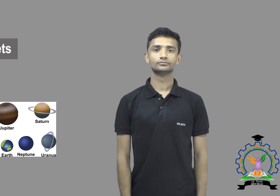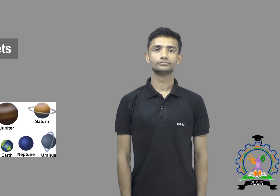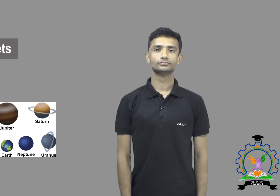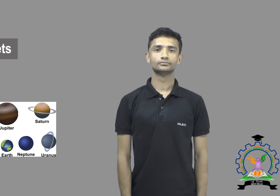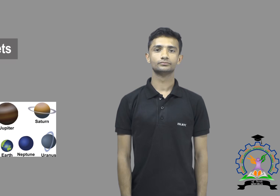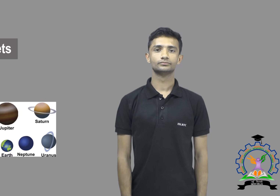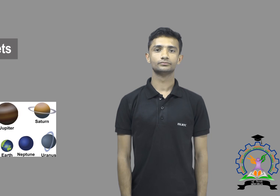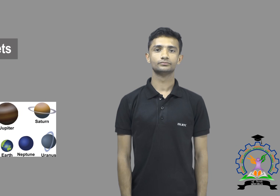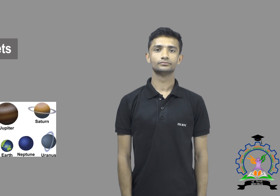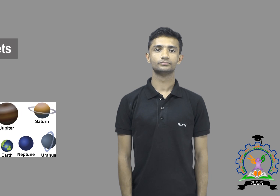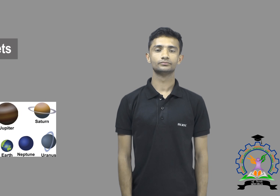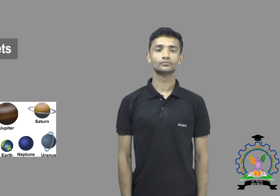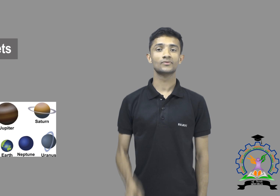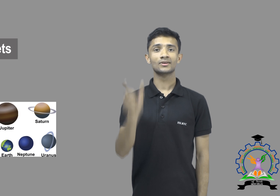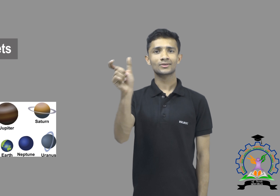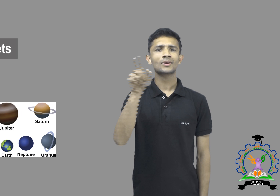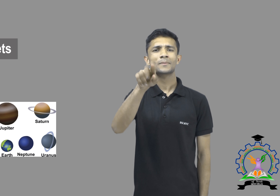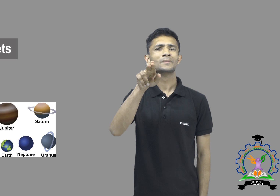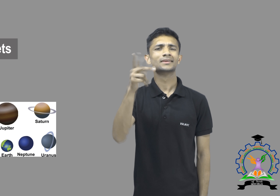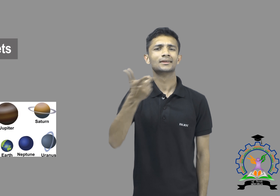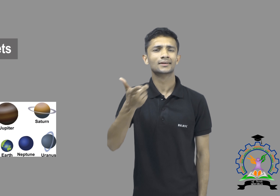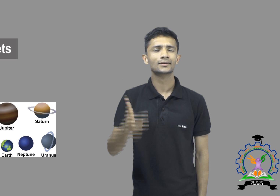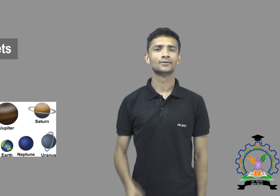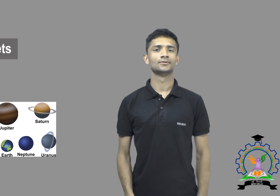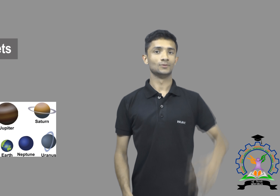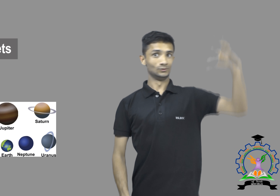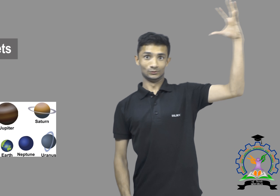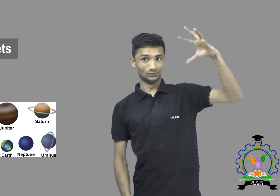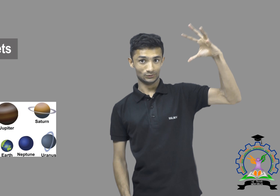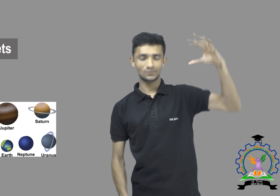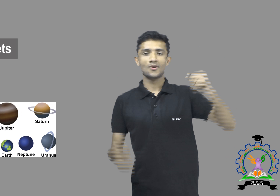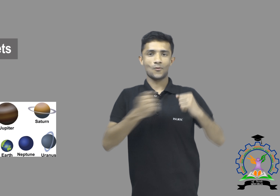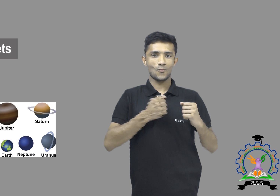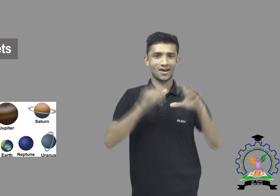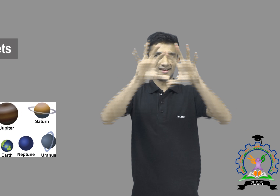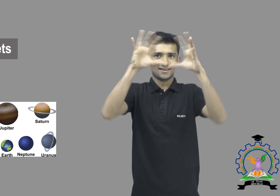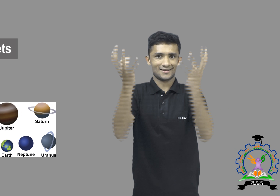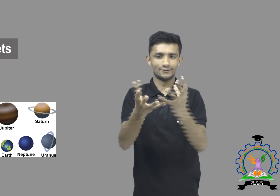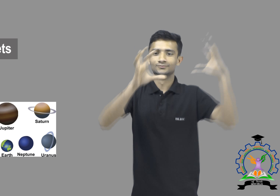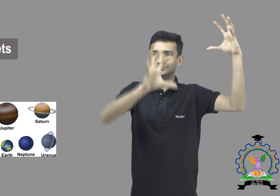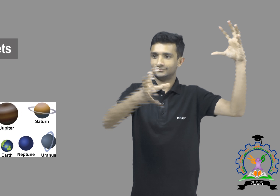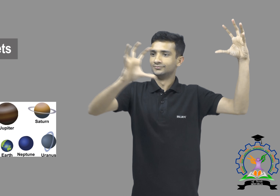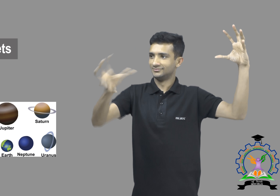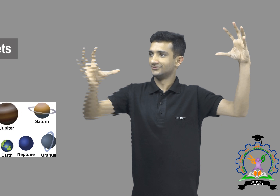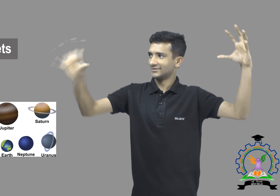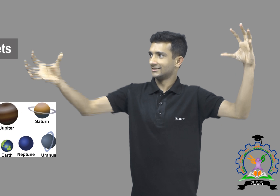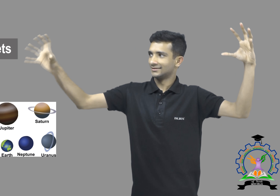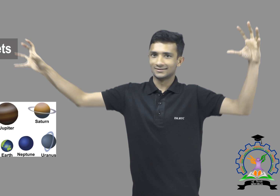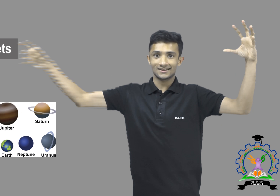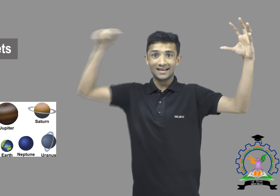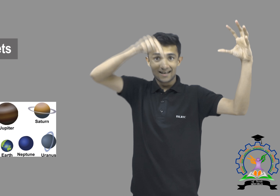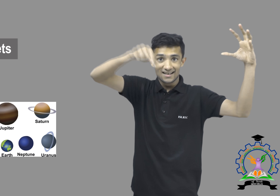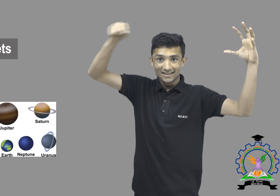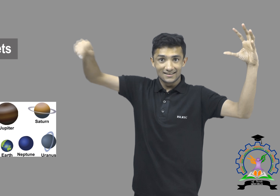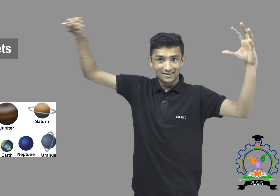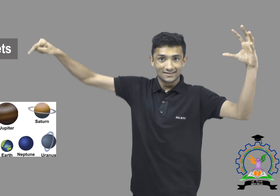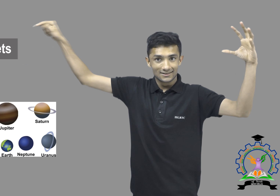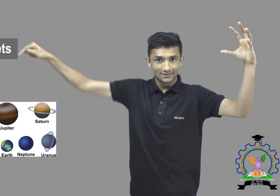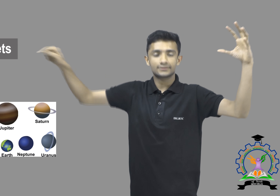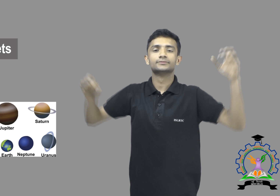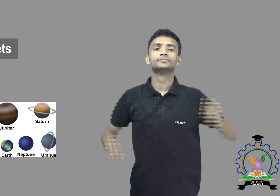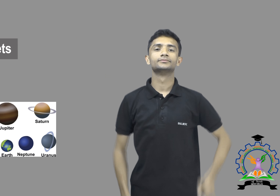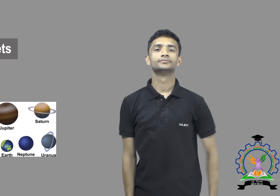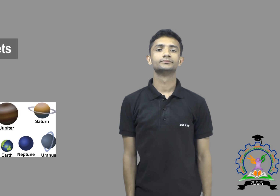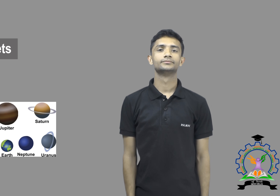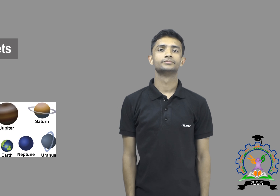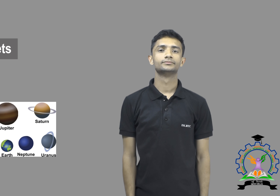Planets